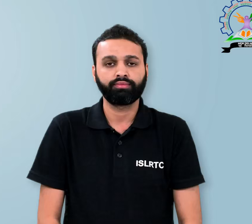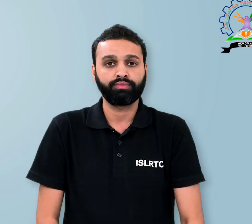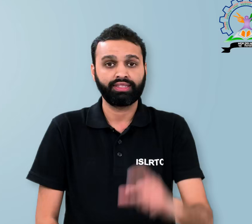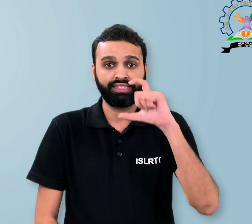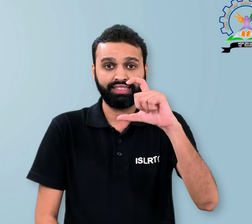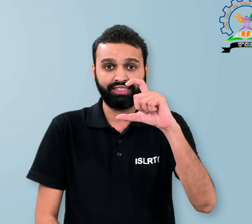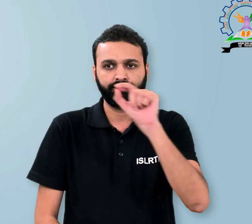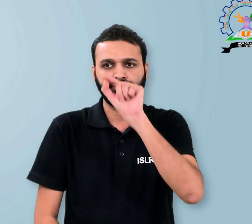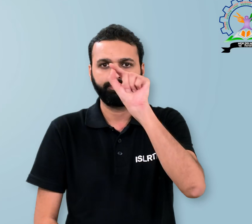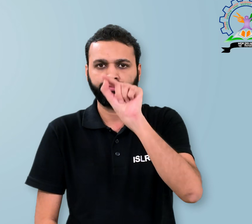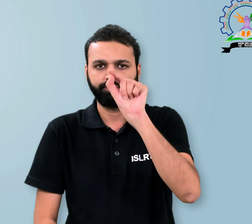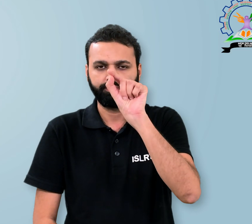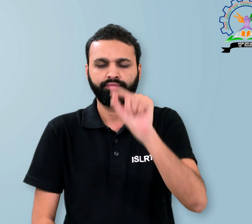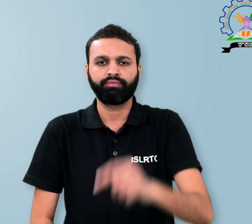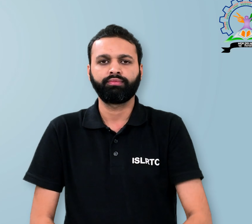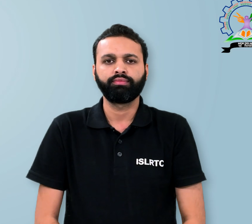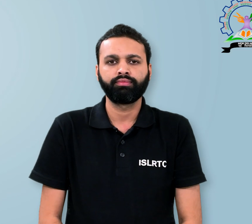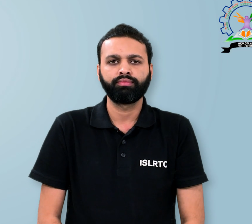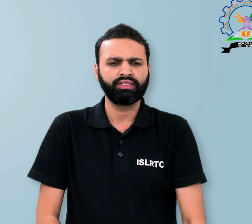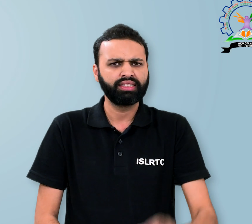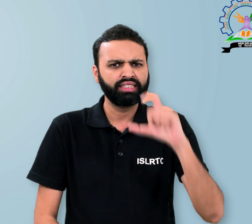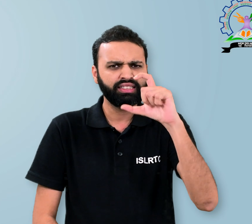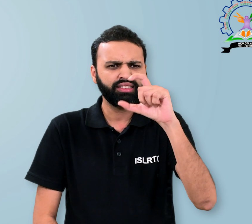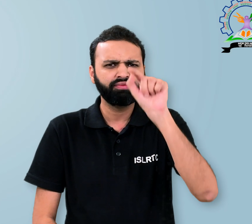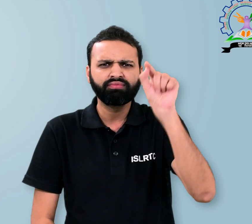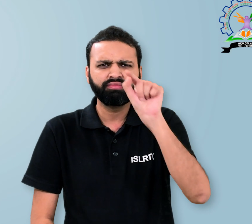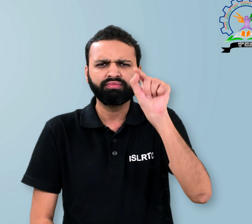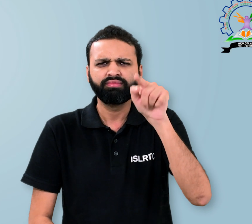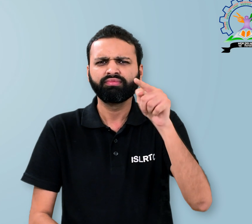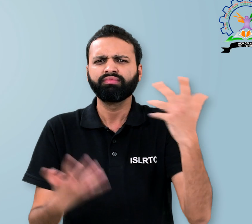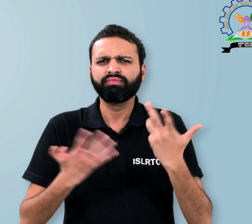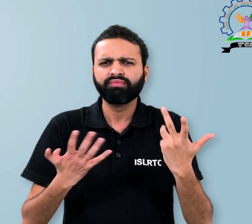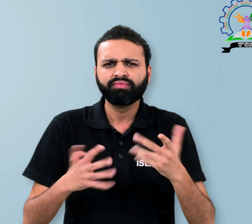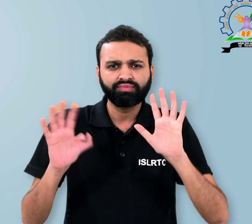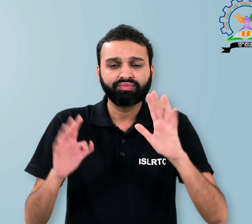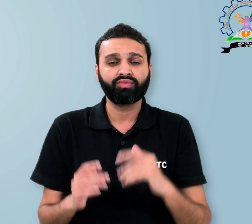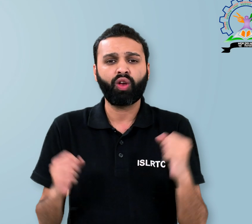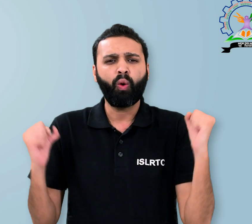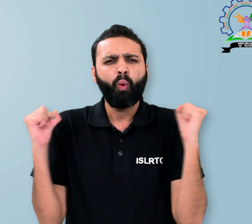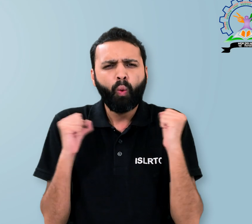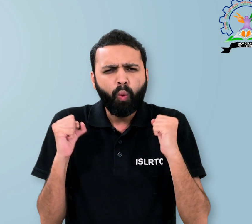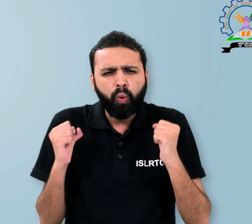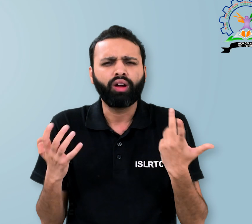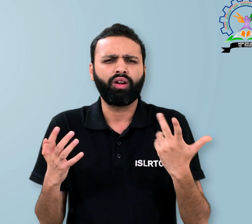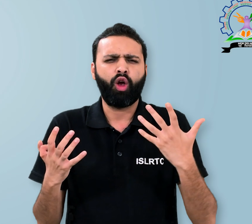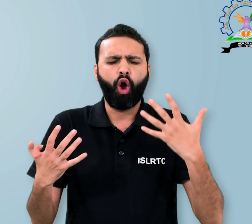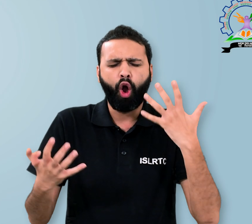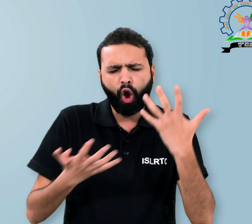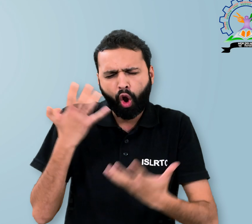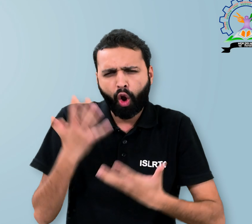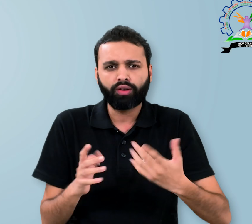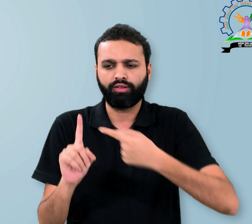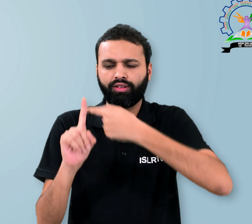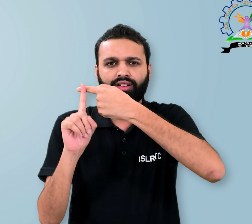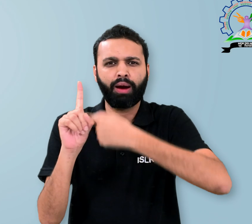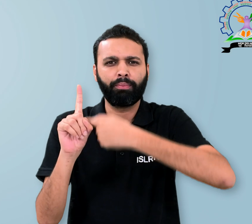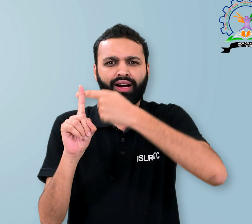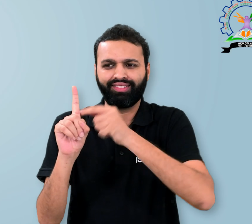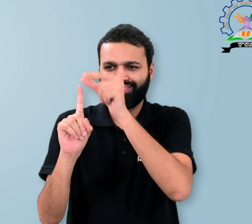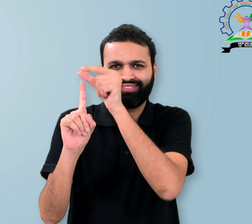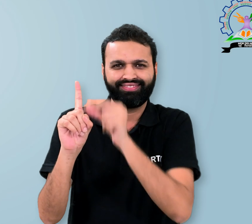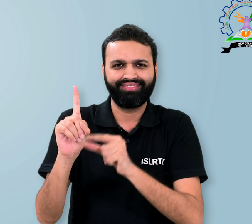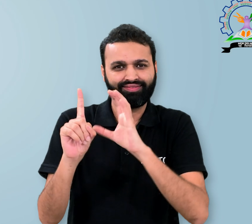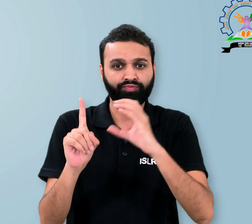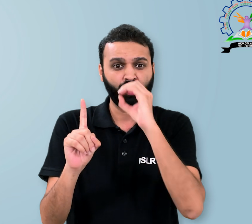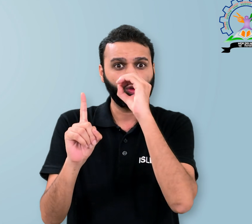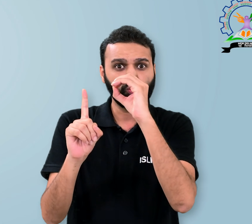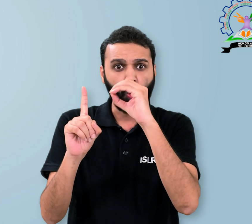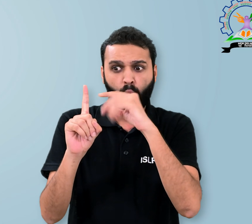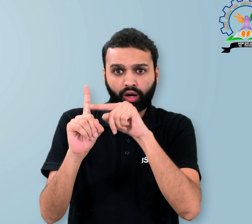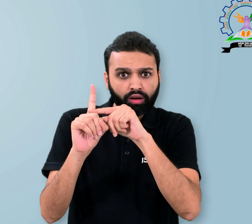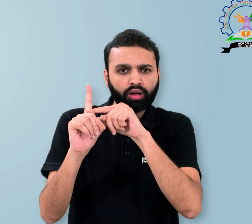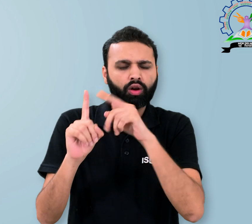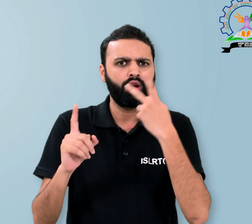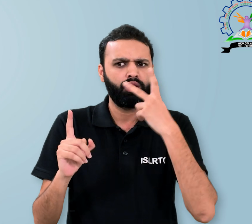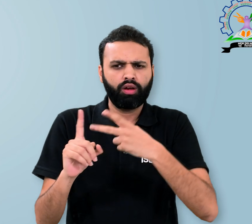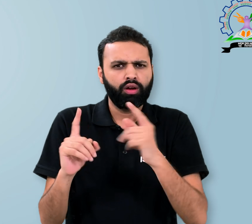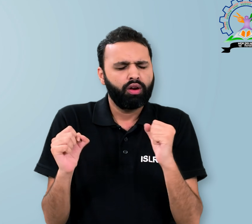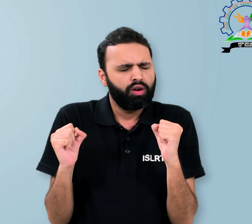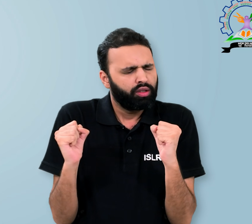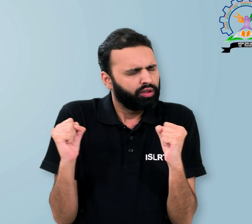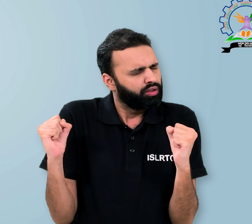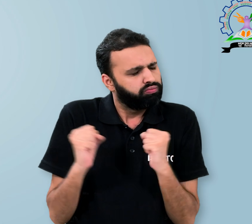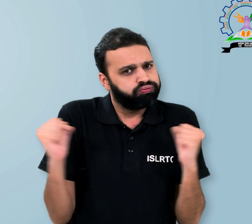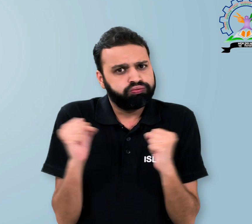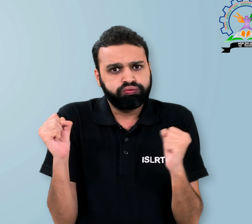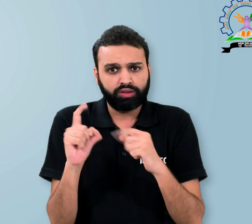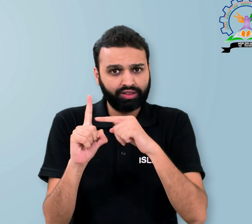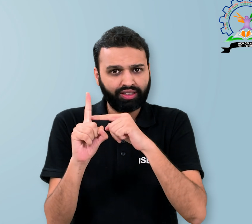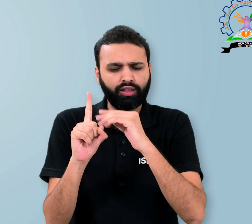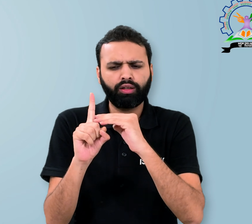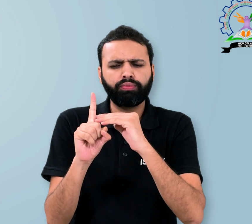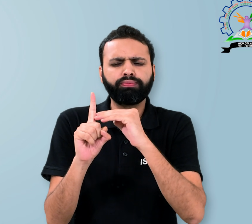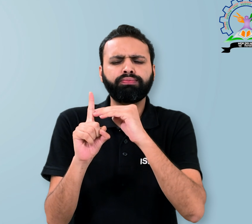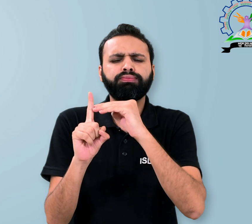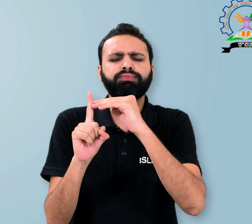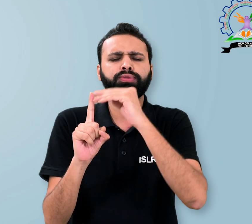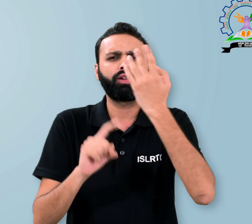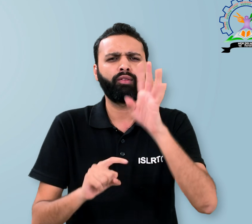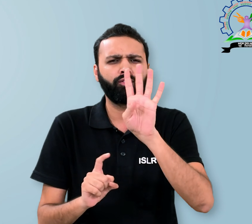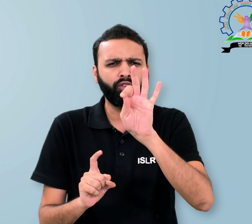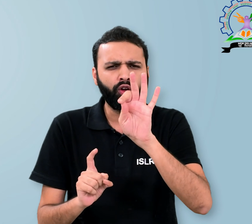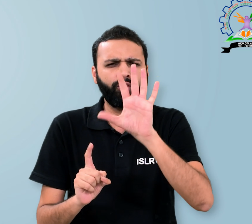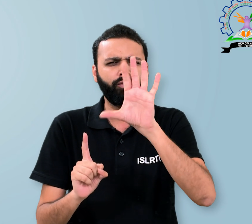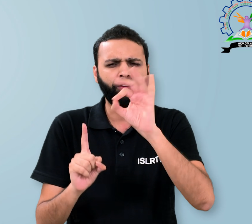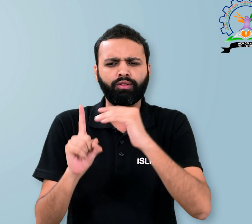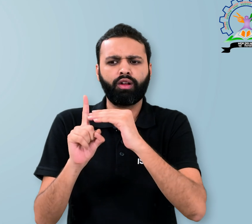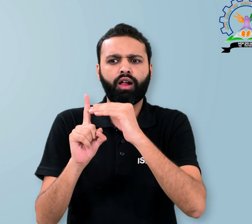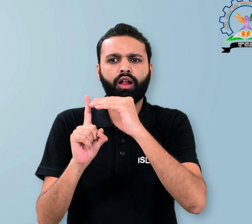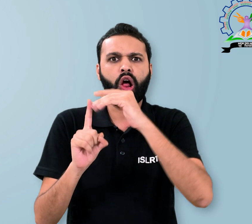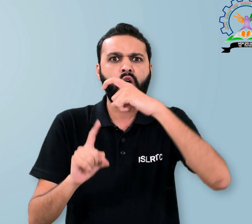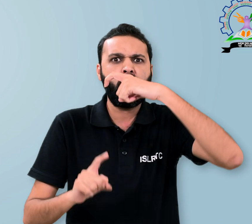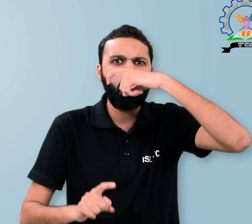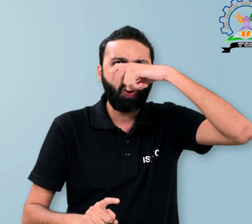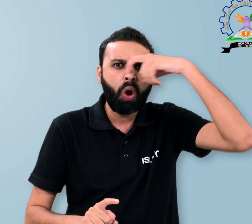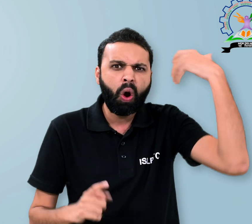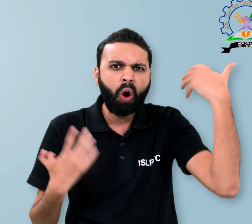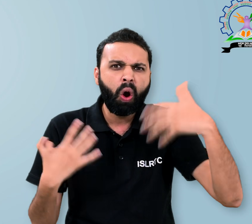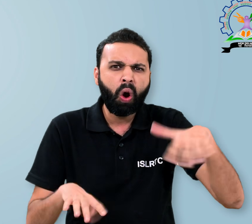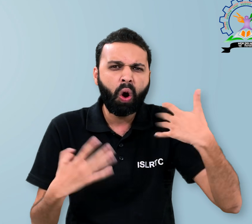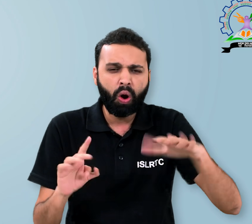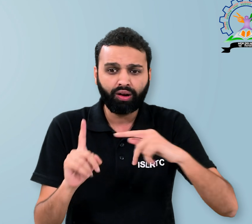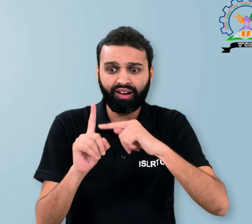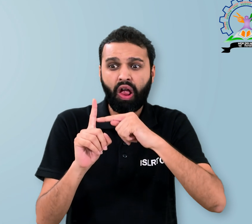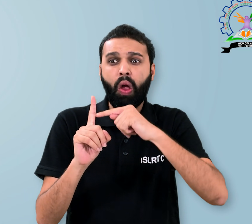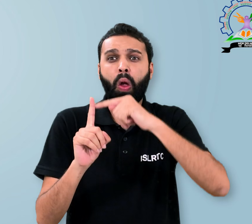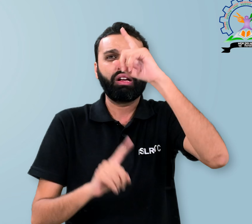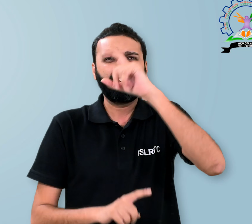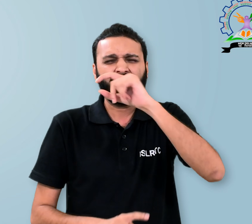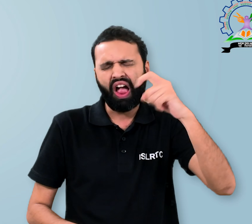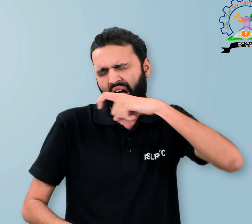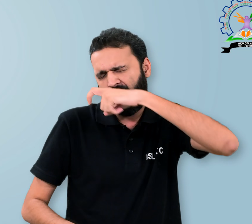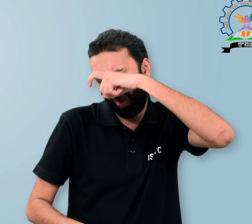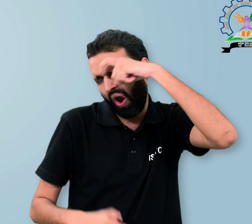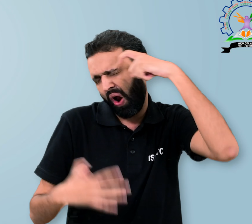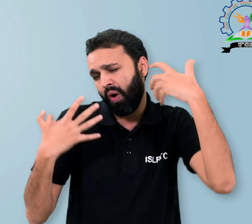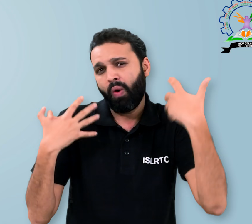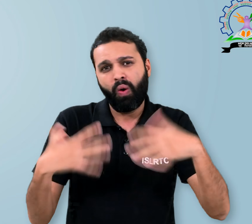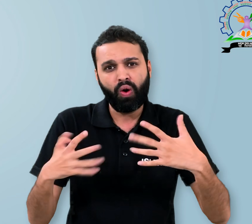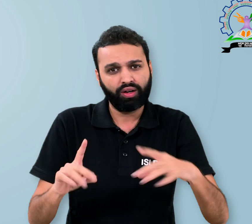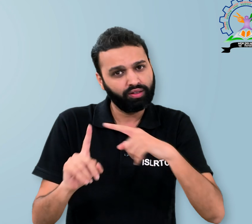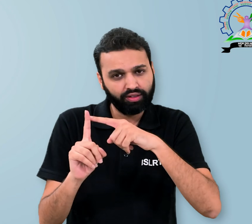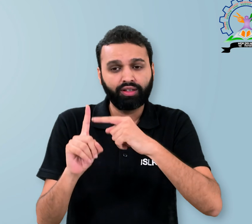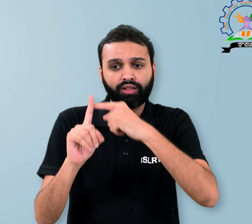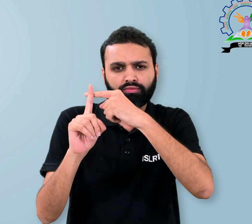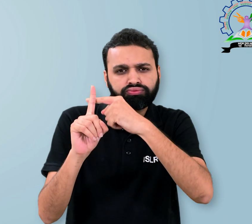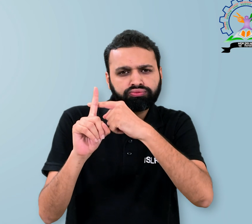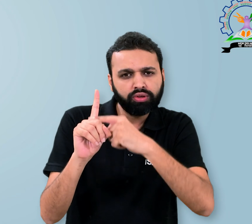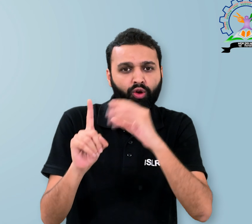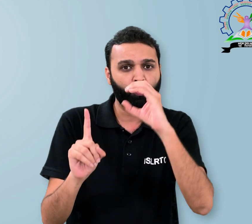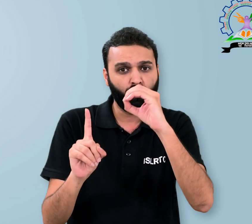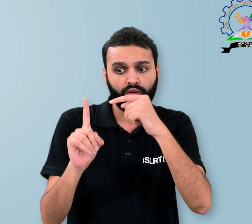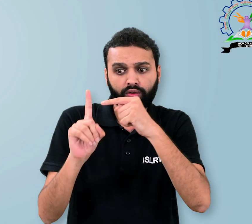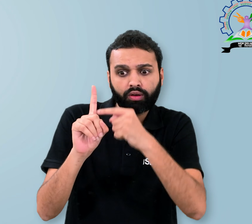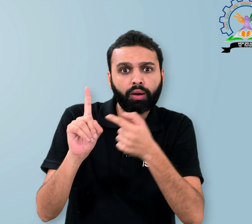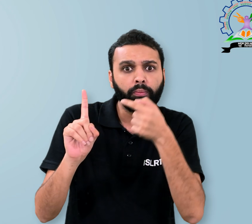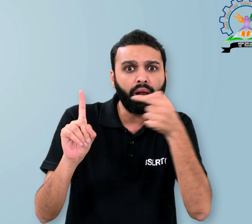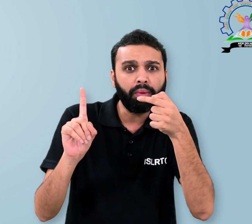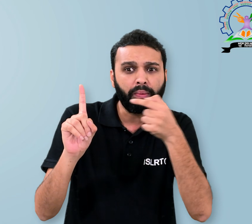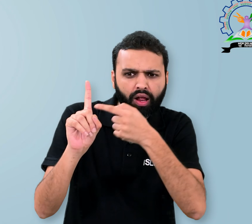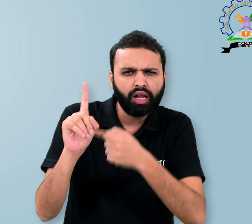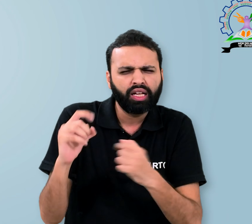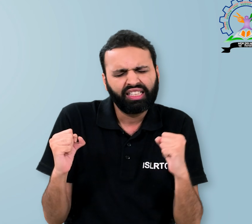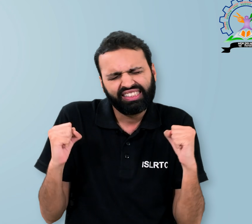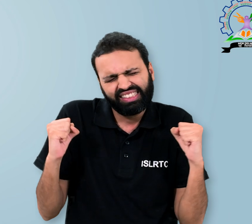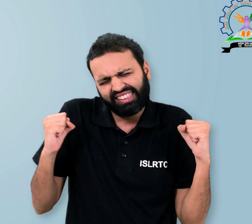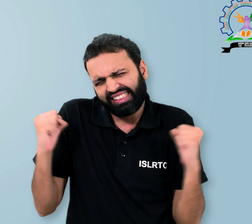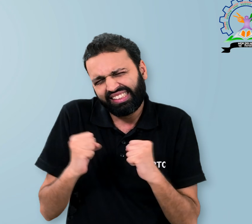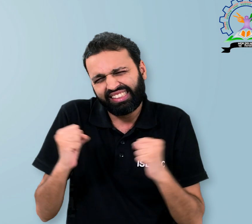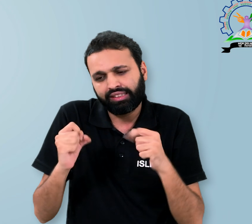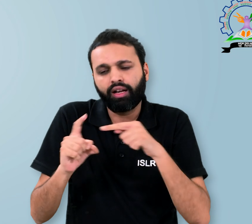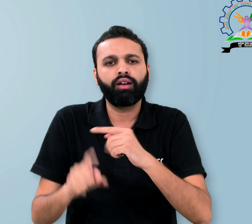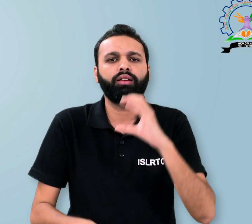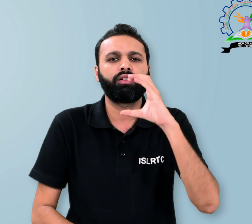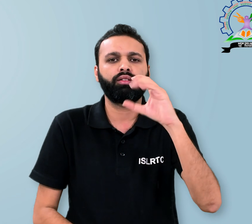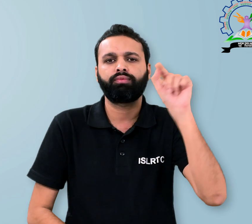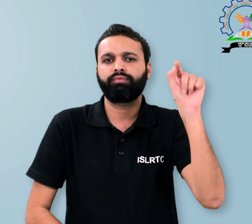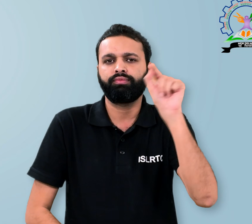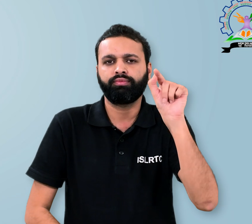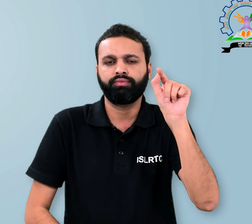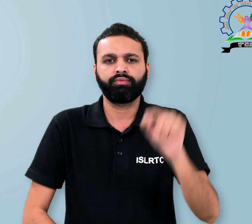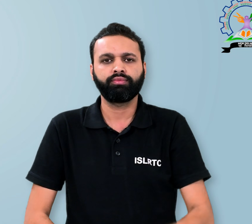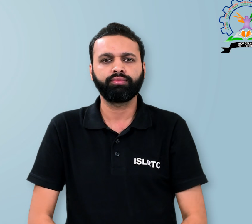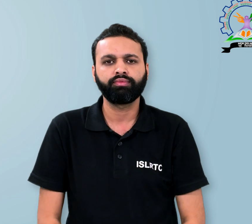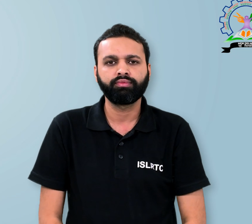Celsius Celsius is a S I unit of measurement of temperature. It is a temperature scale from 0° for the freezing point of water and 100° for the boiling point of water. It is denoted by the symbol °C